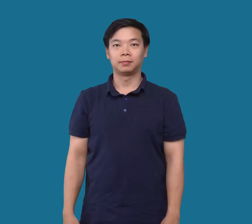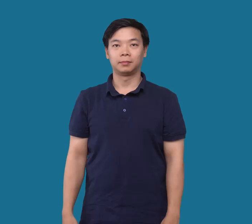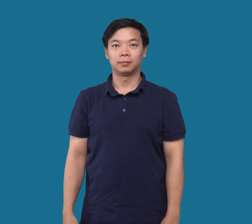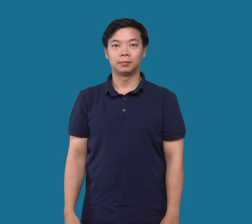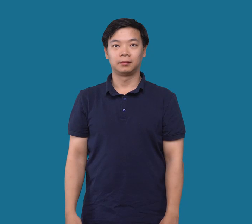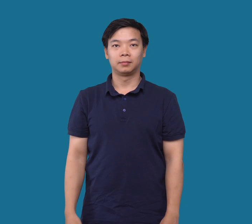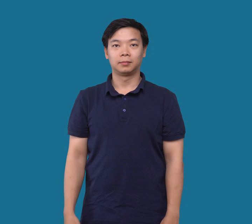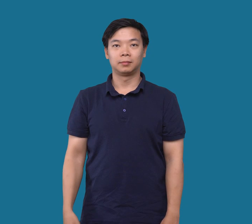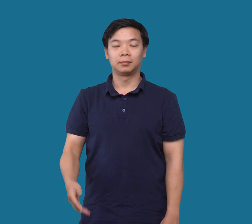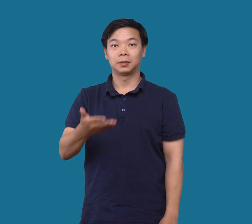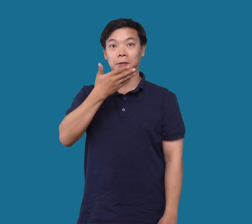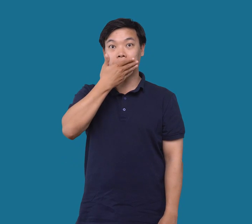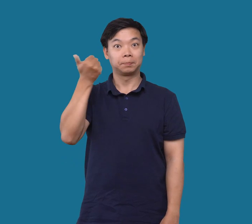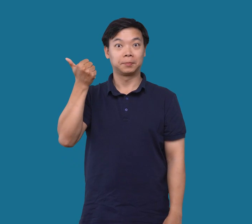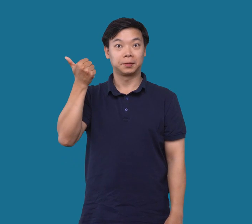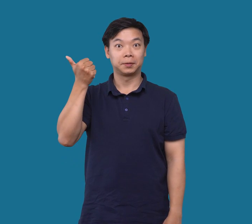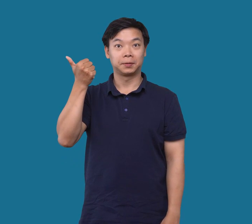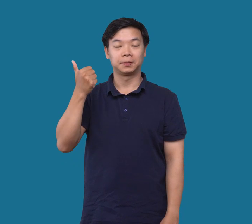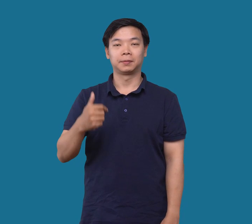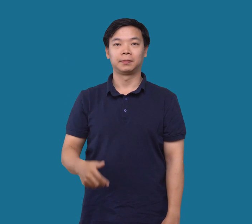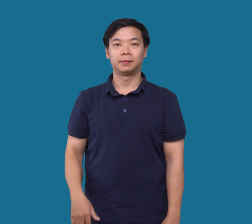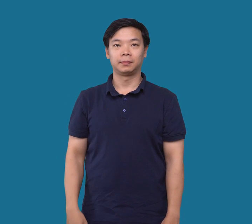đặc biệt